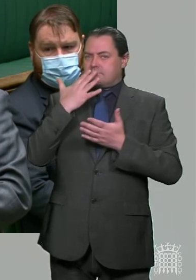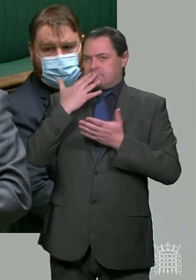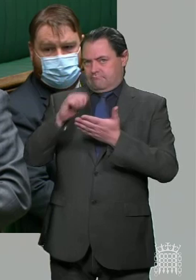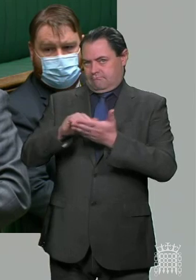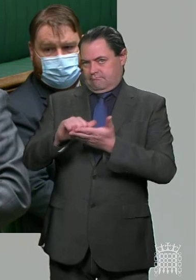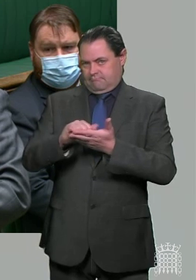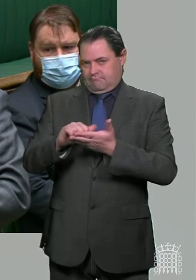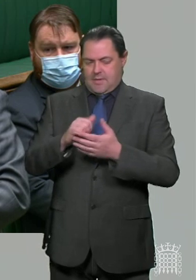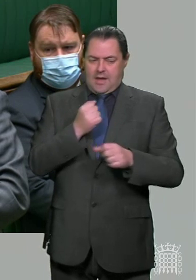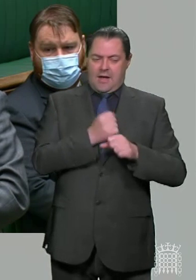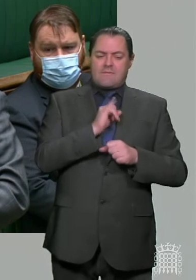He said: